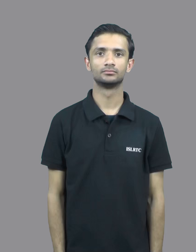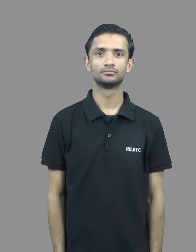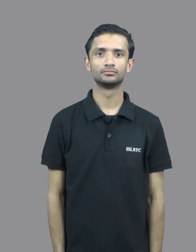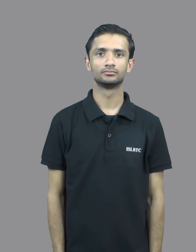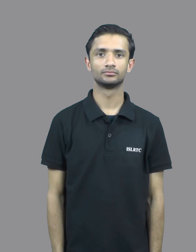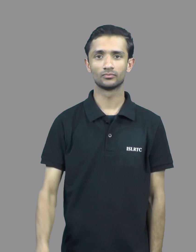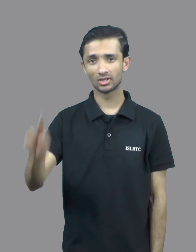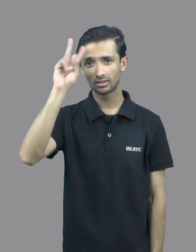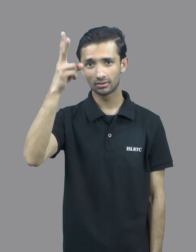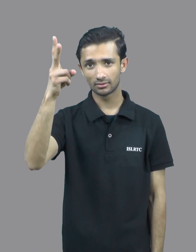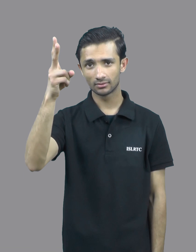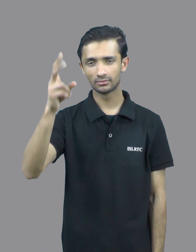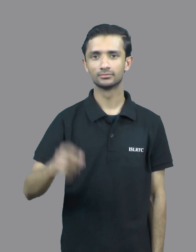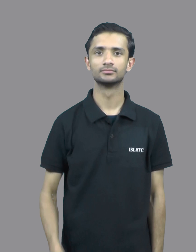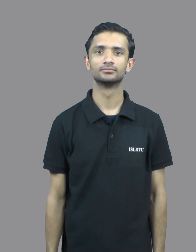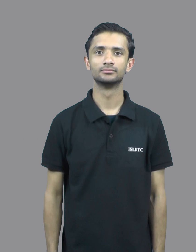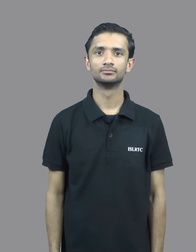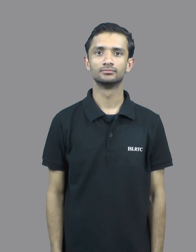Idea Create